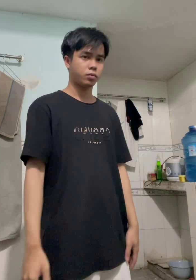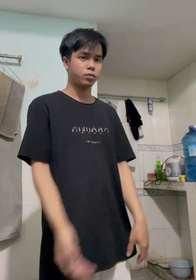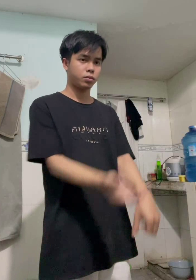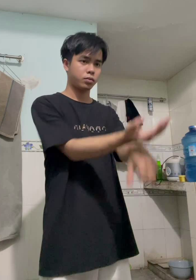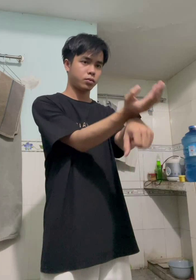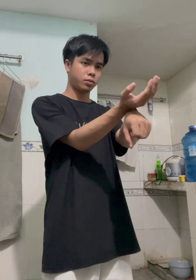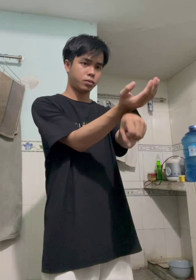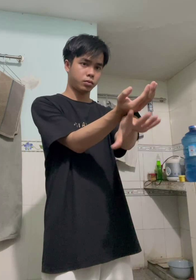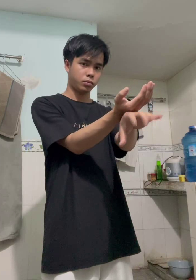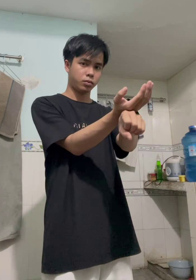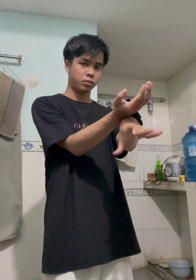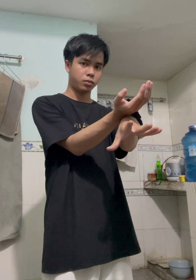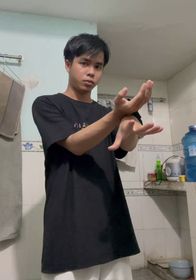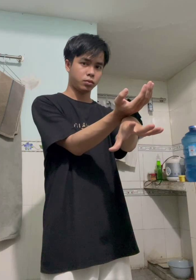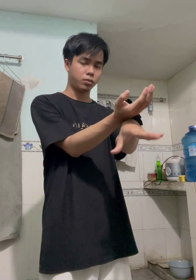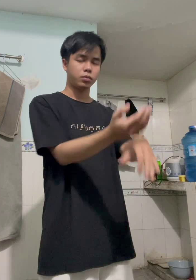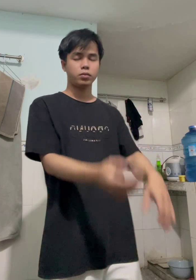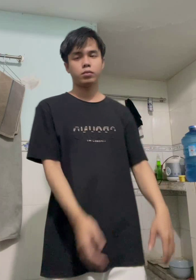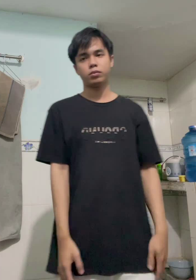ca phe